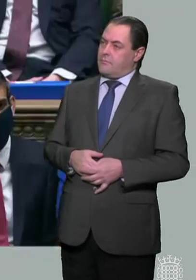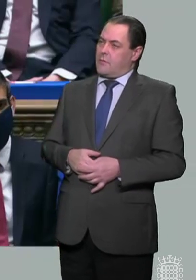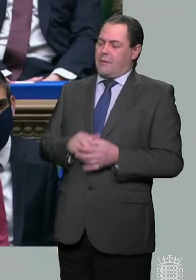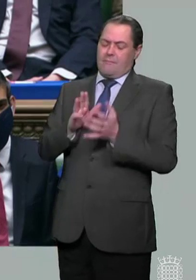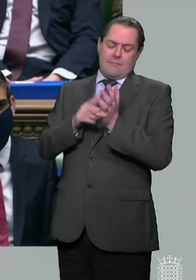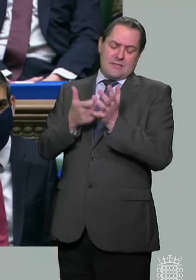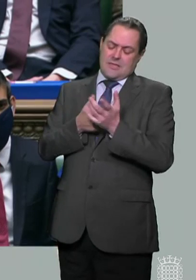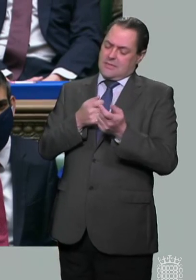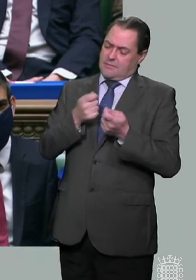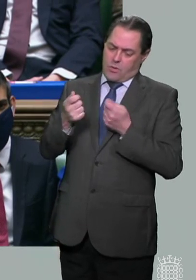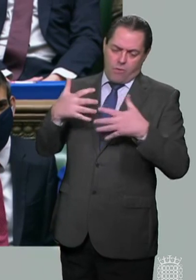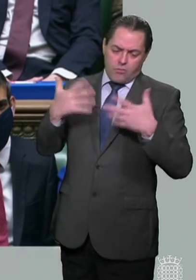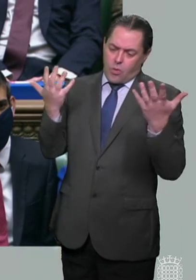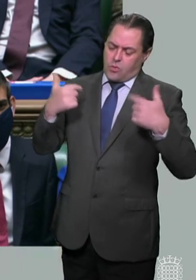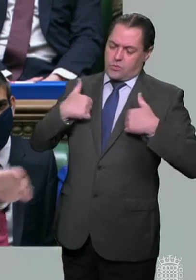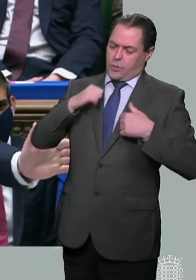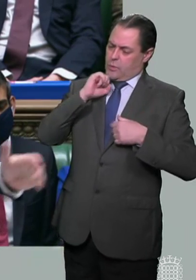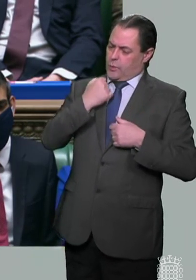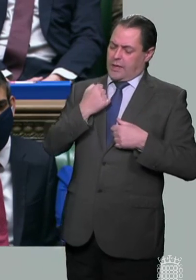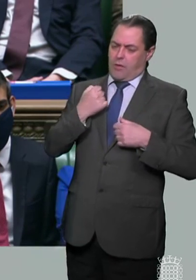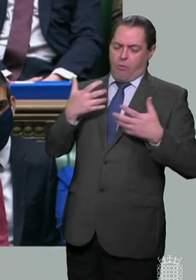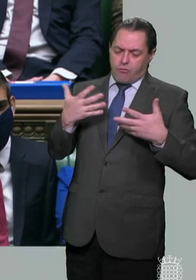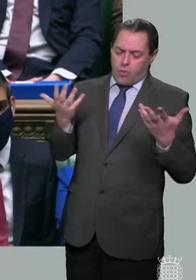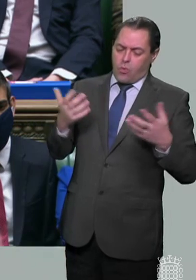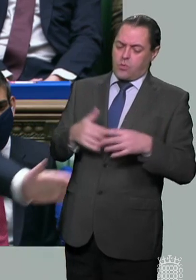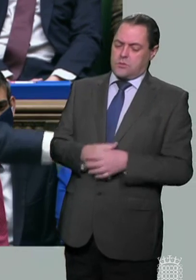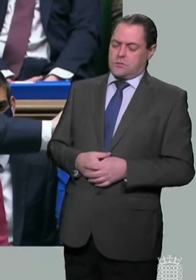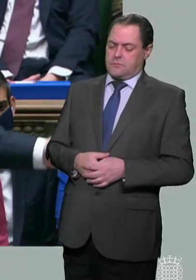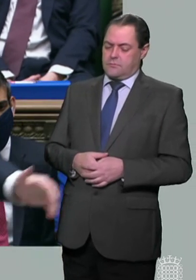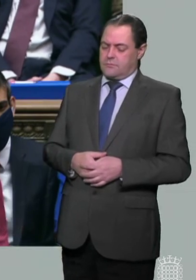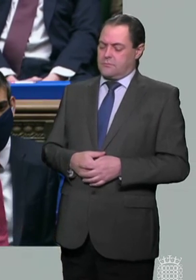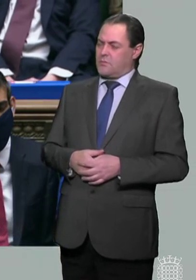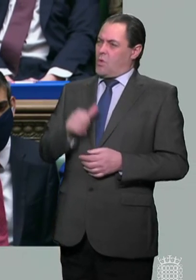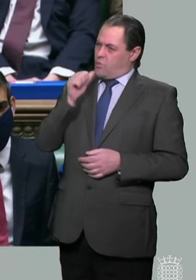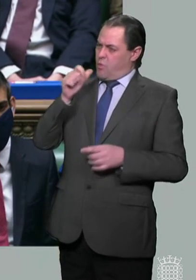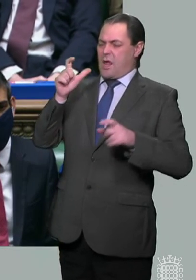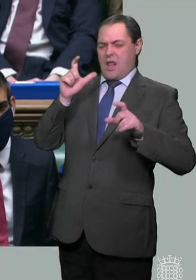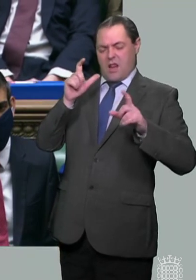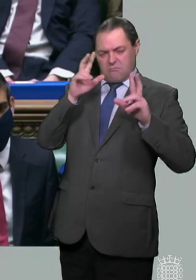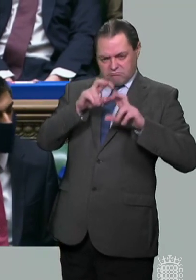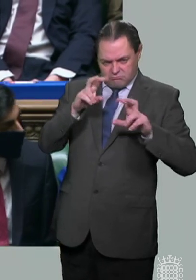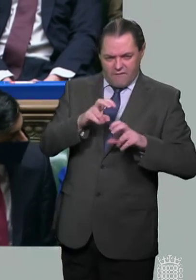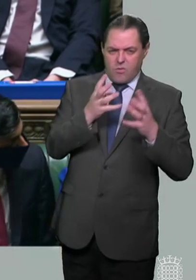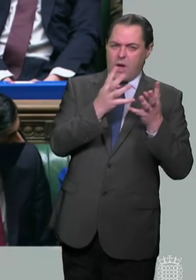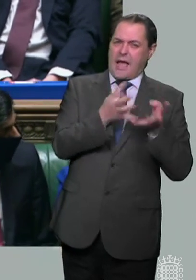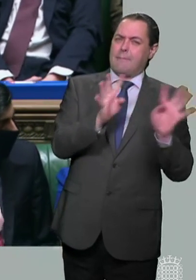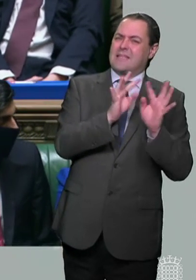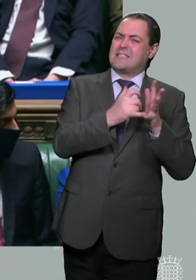Of course we will do that, and we will get on with the investigation by the Cabinet Secretary.